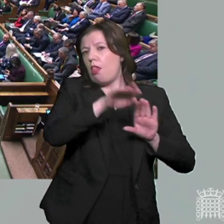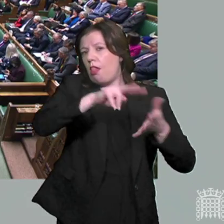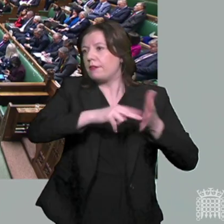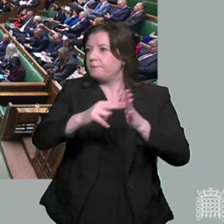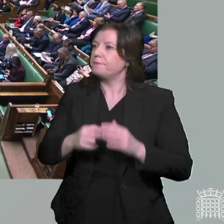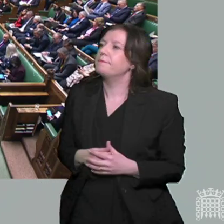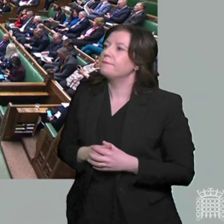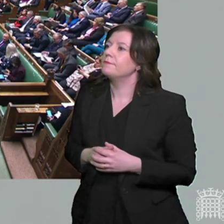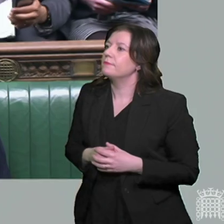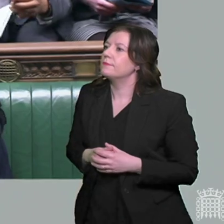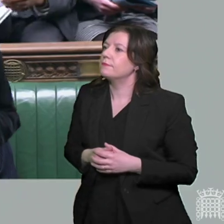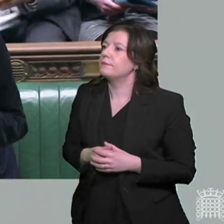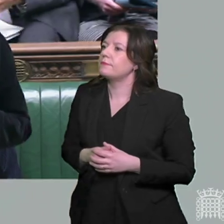I call the shadow Minister.